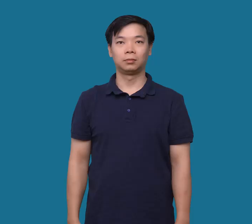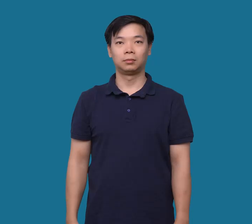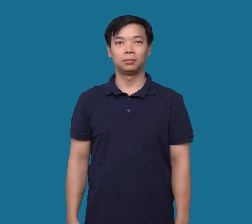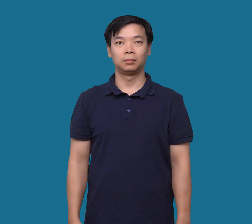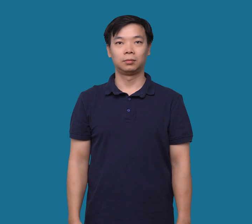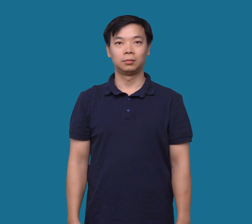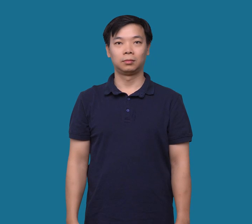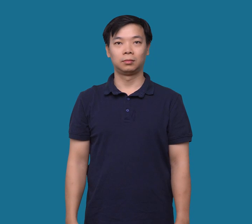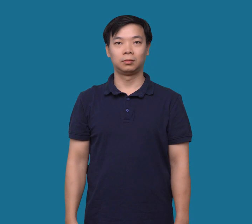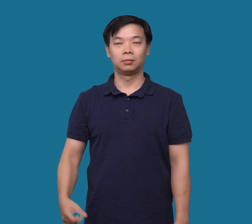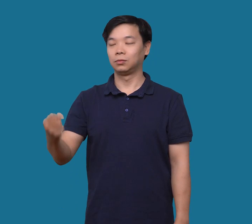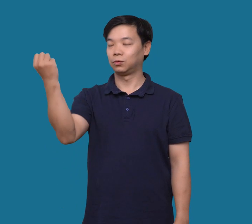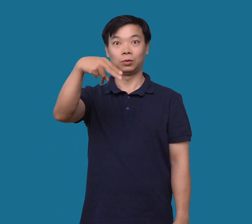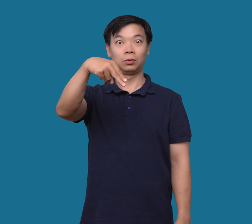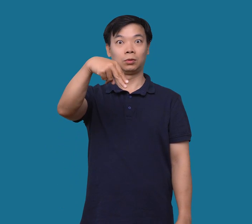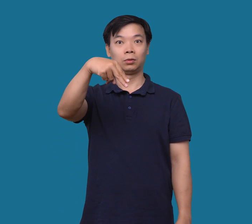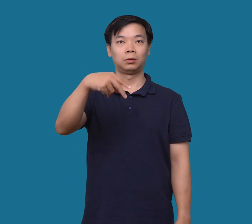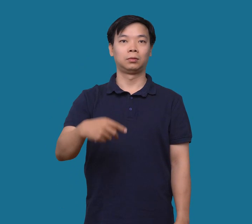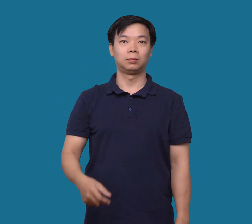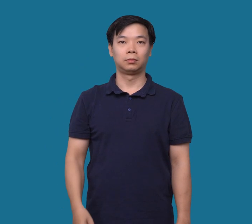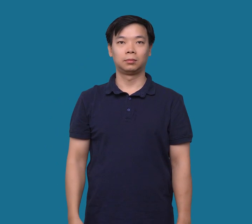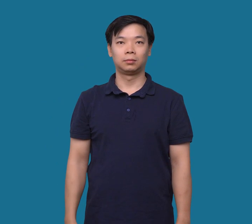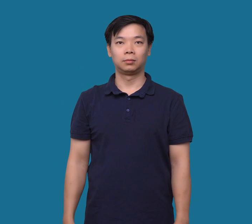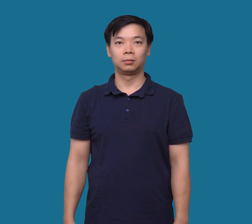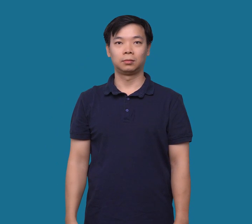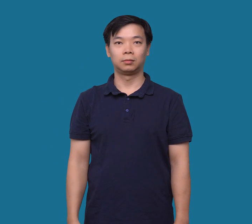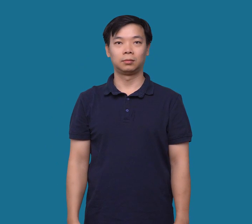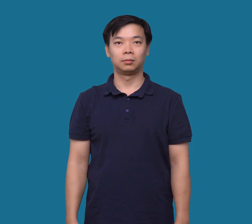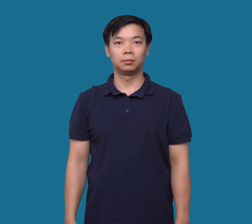xuất hiện